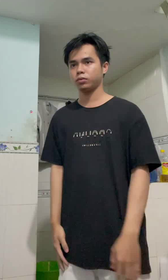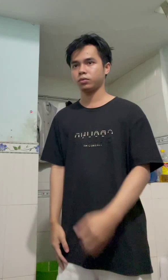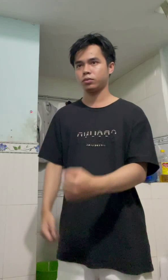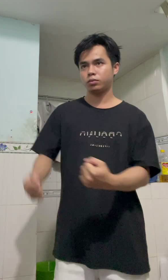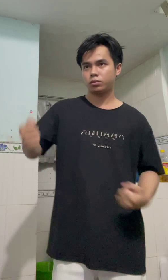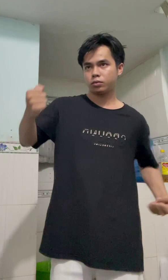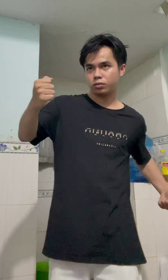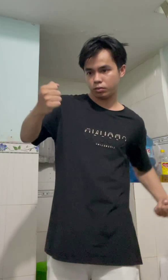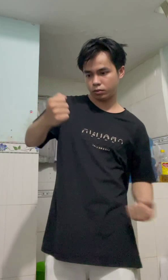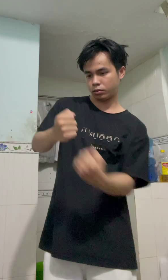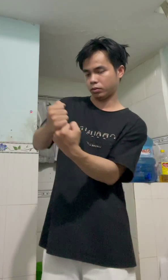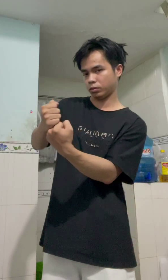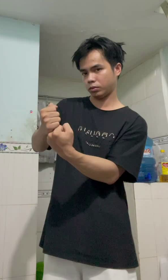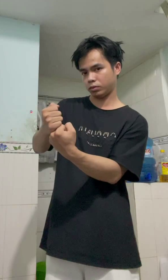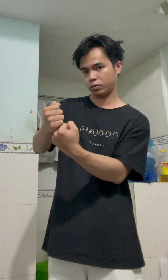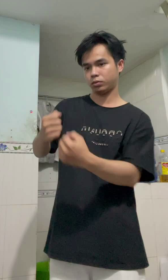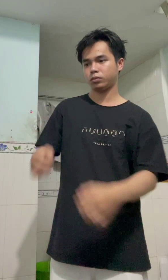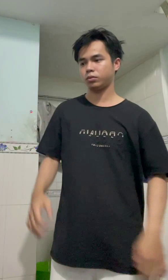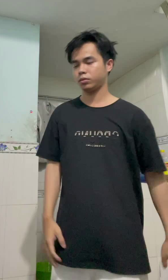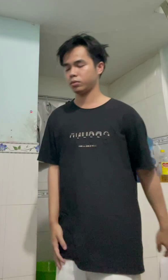ho tro